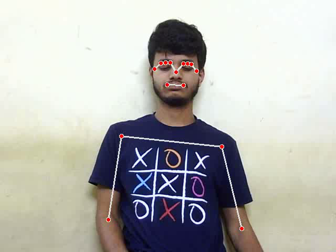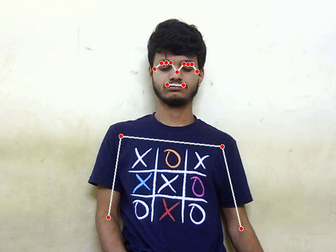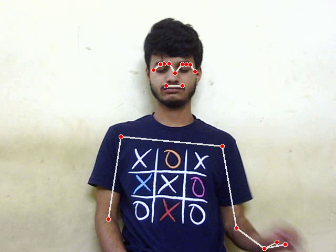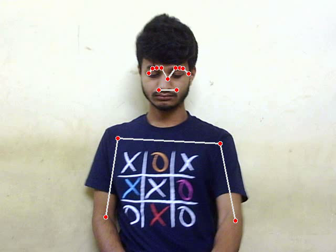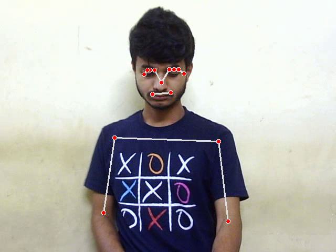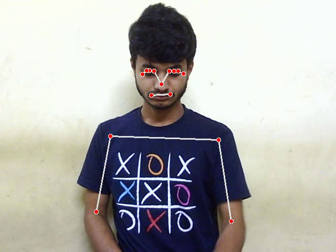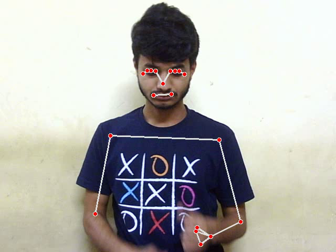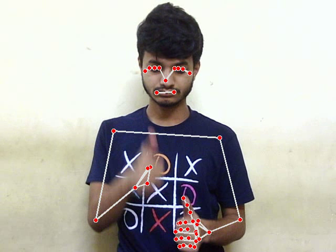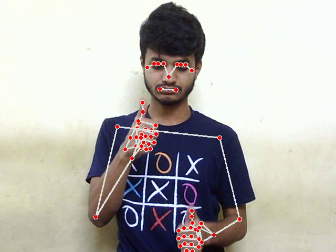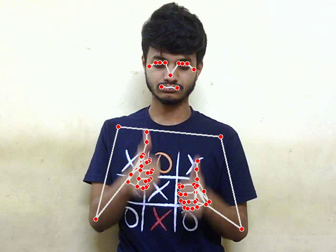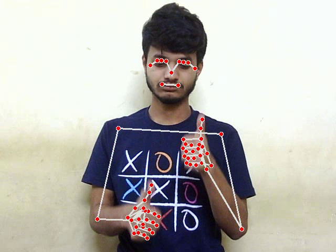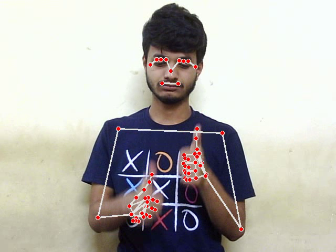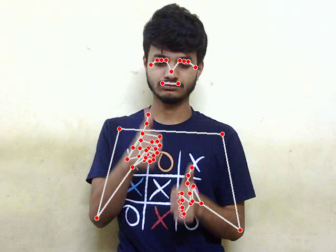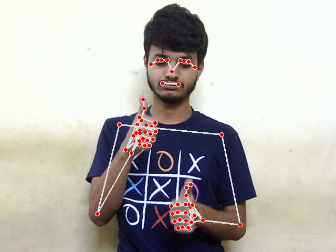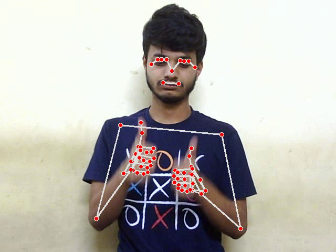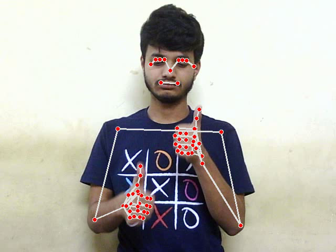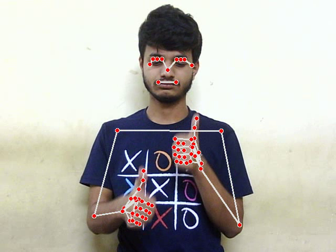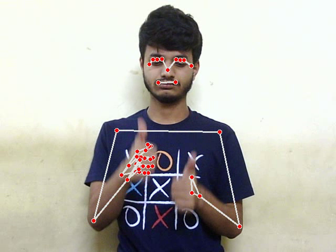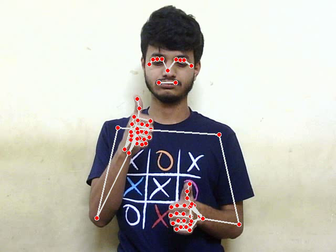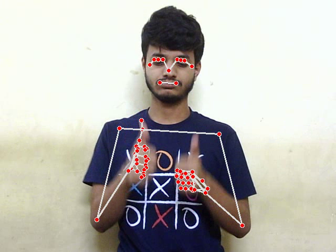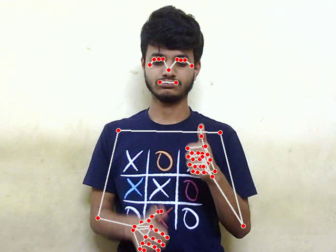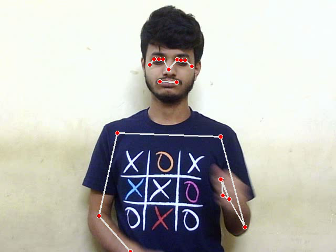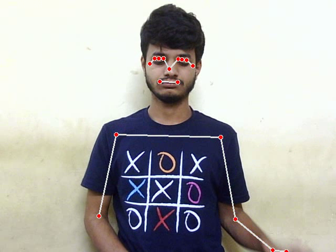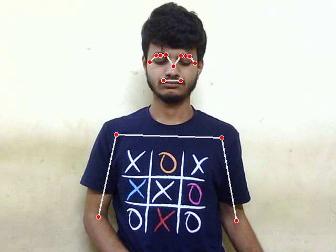which